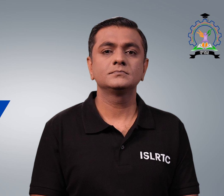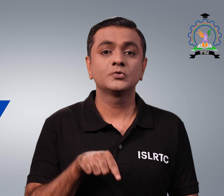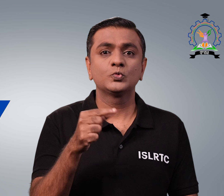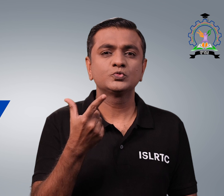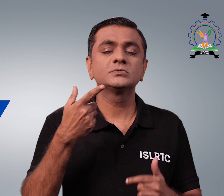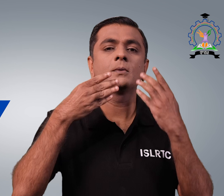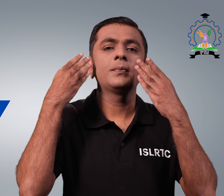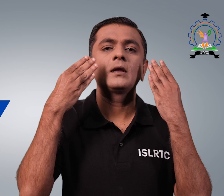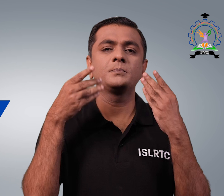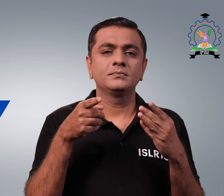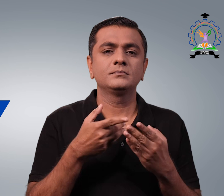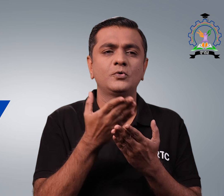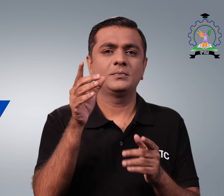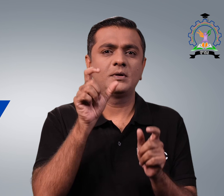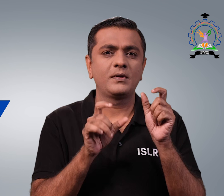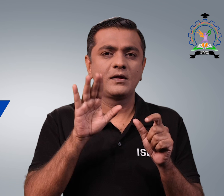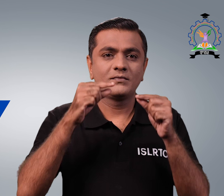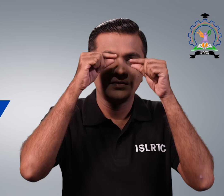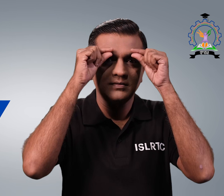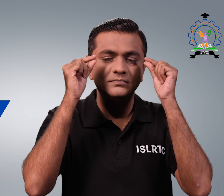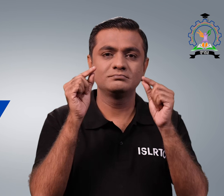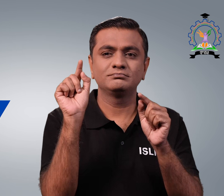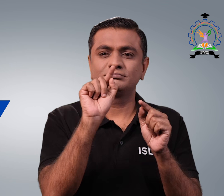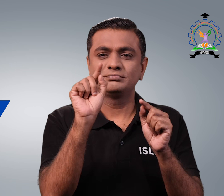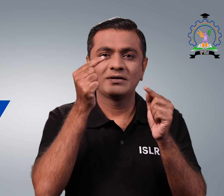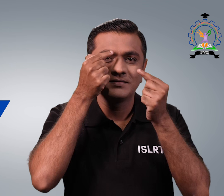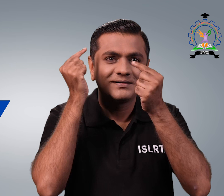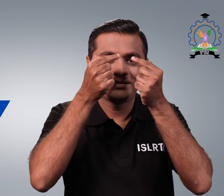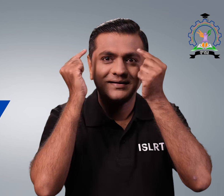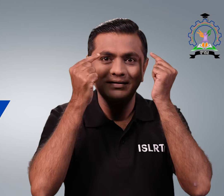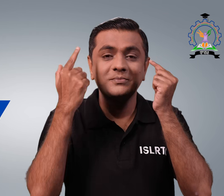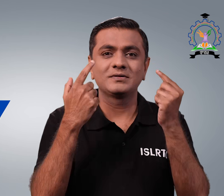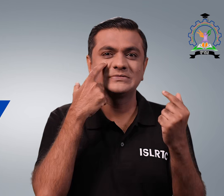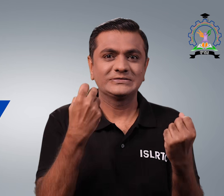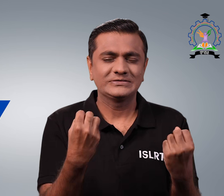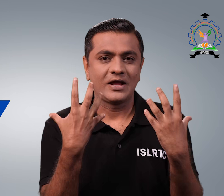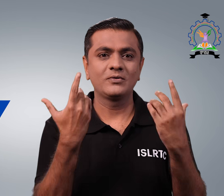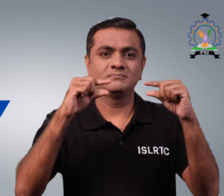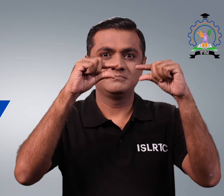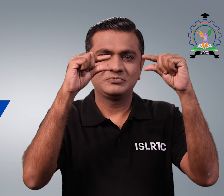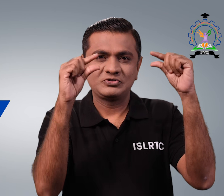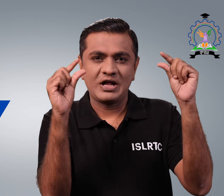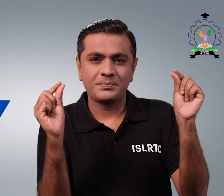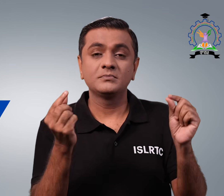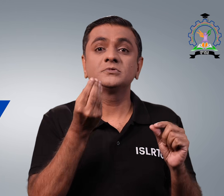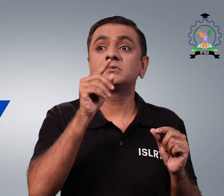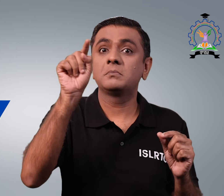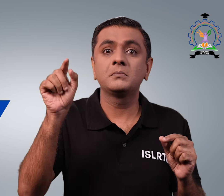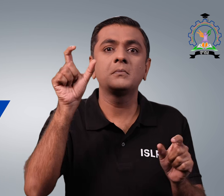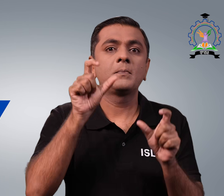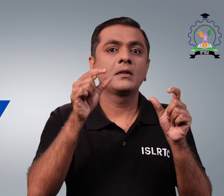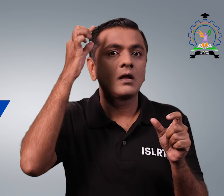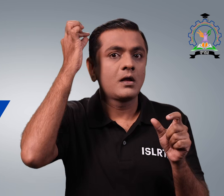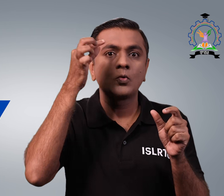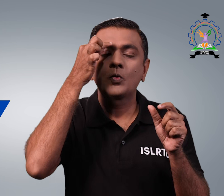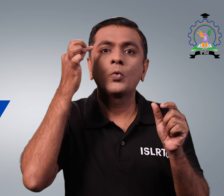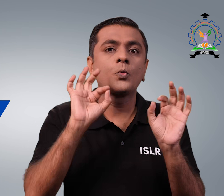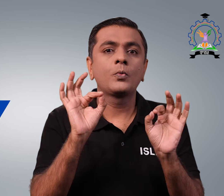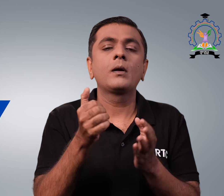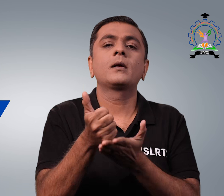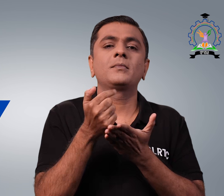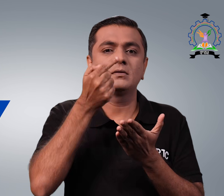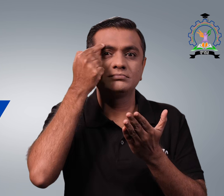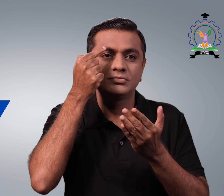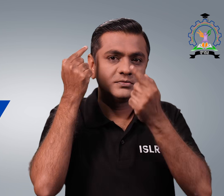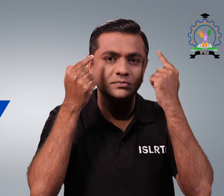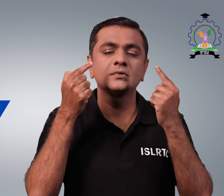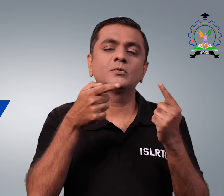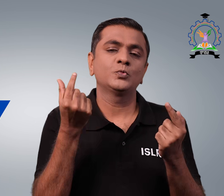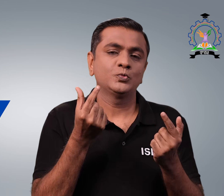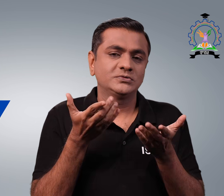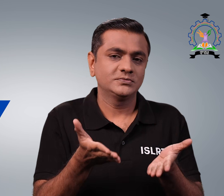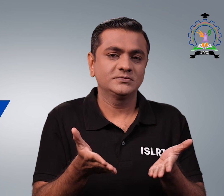An eyebrow pencil is a cosmetic tool used to fill in, shape, and draw and define the eyebrows for someone who doesn't have them.